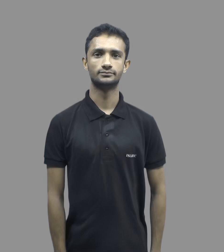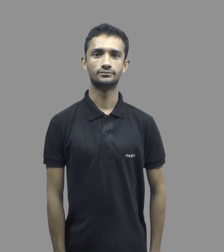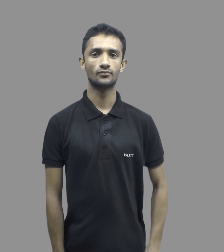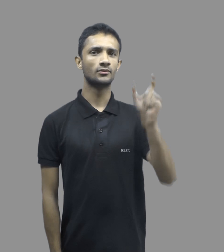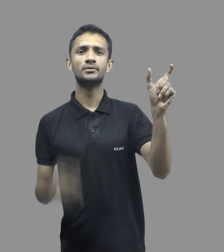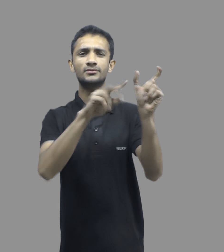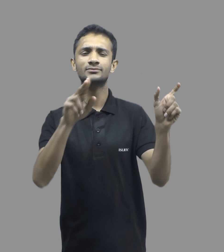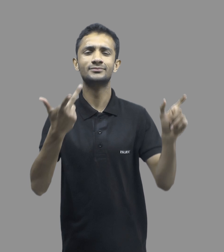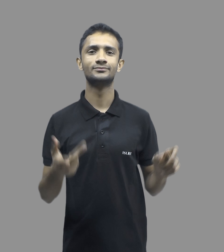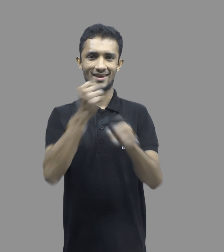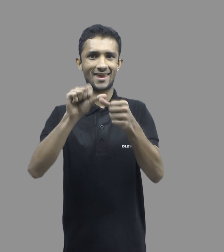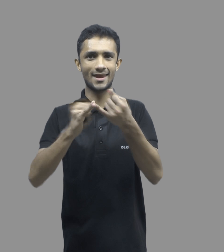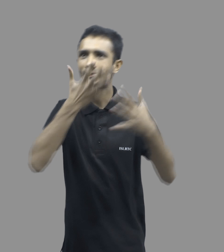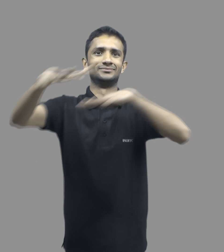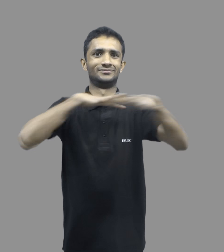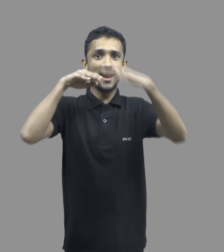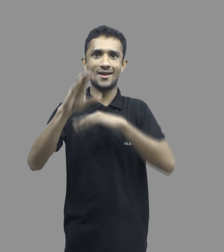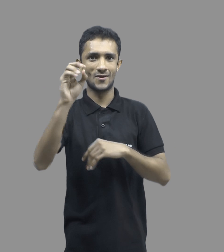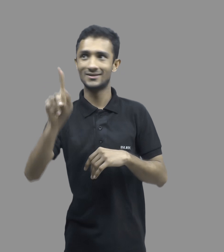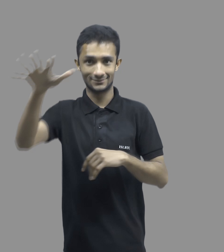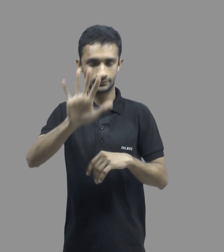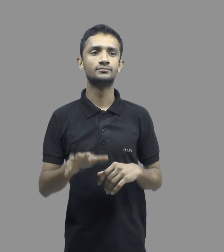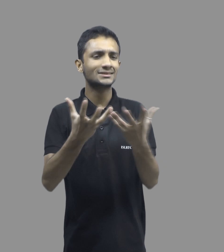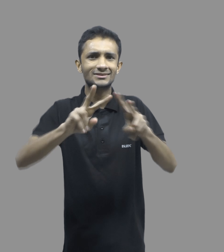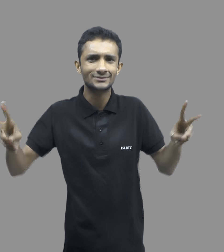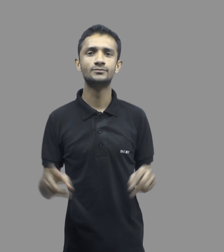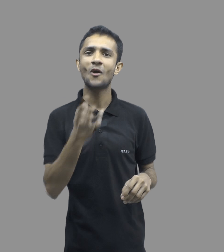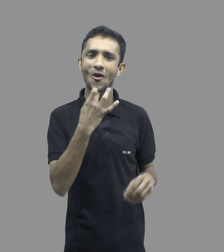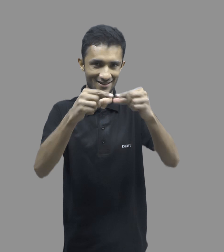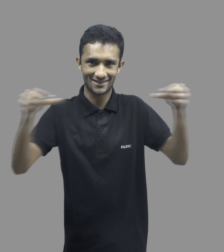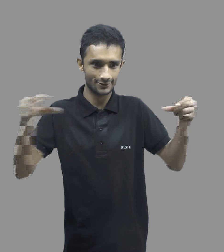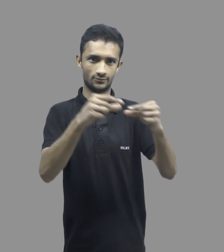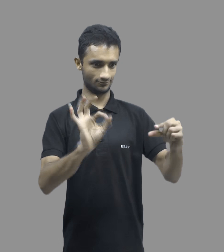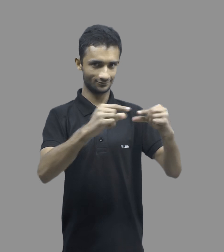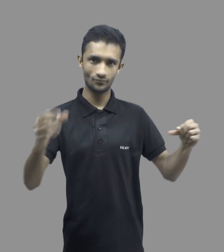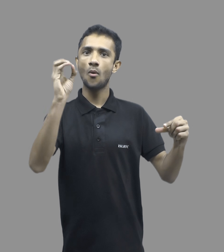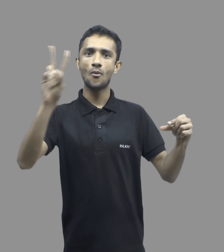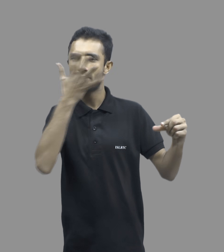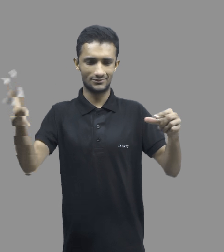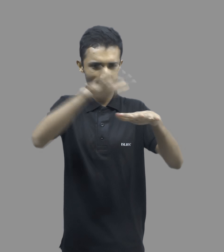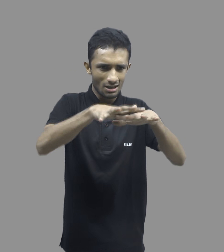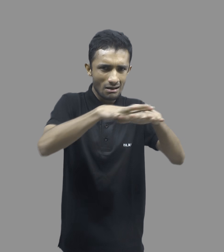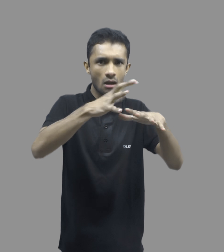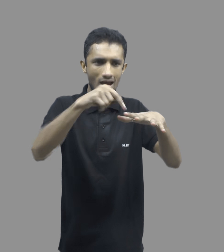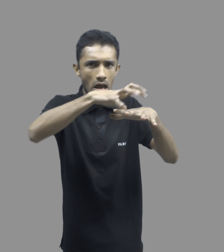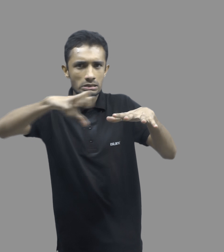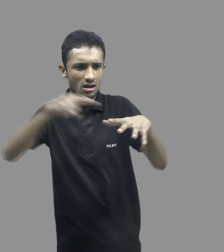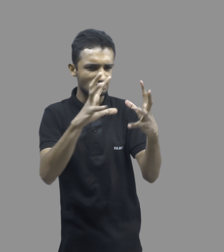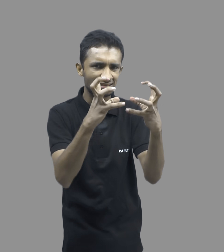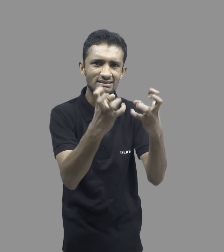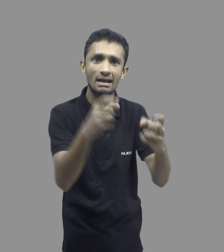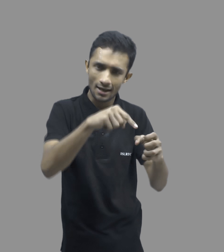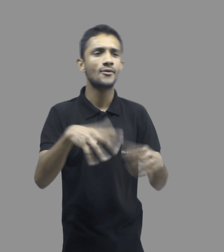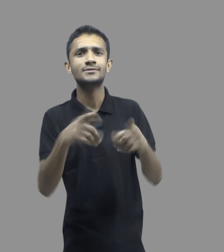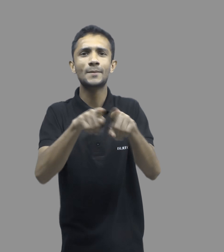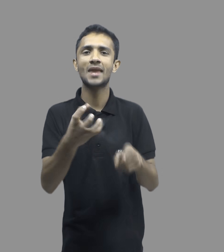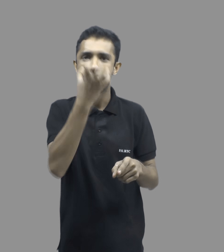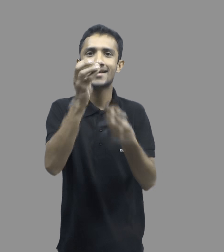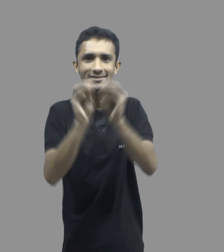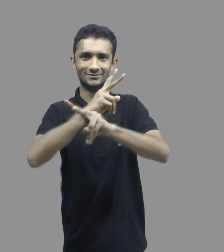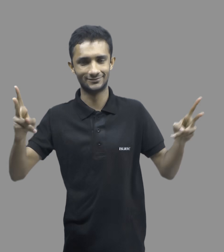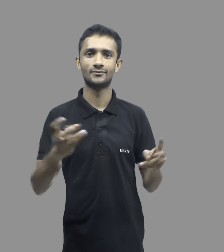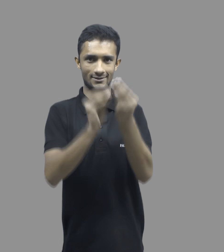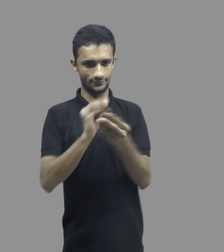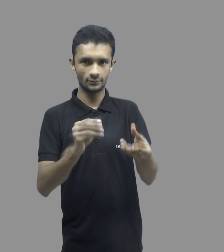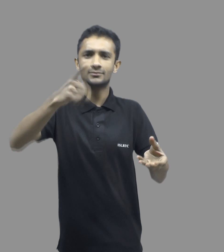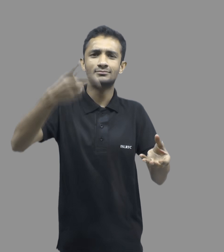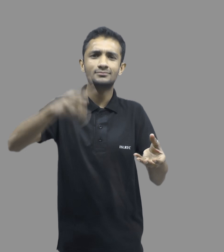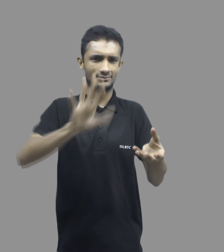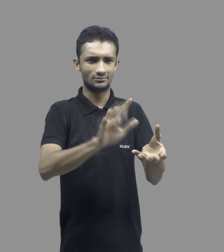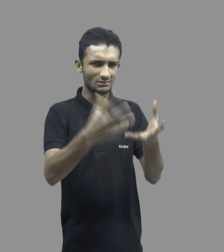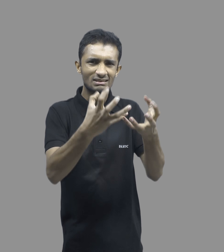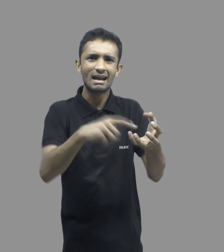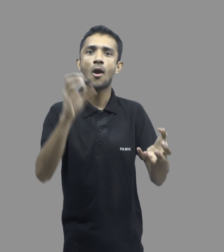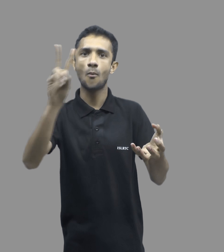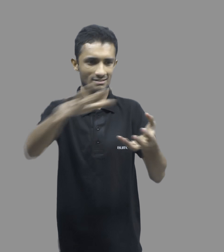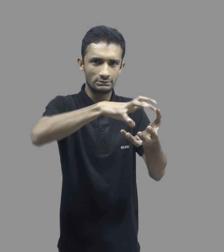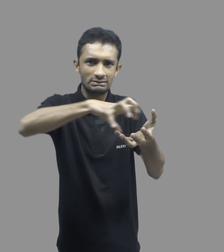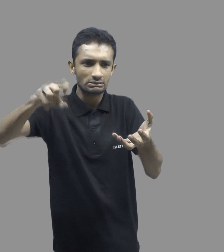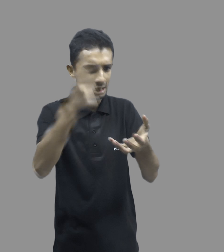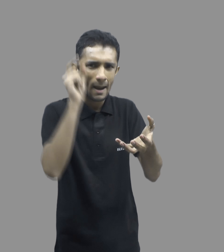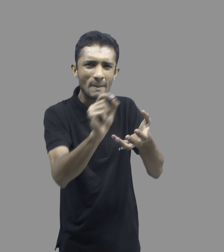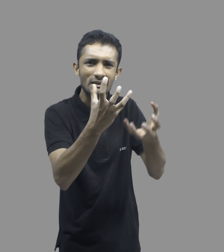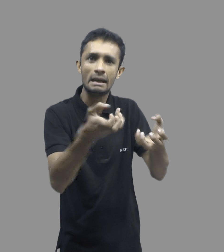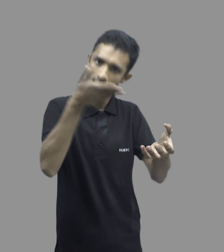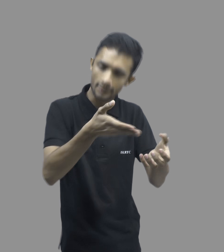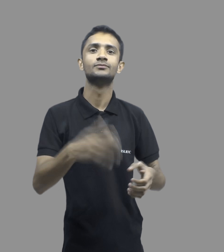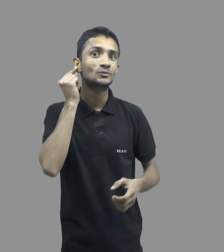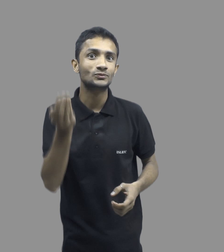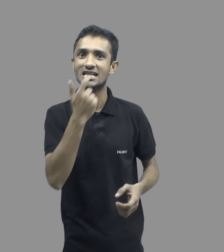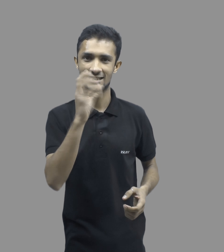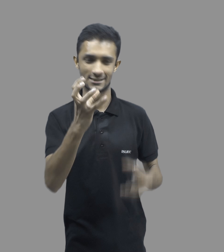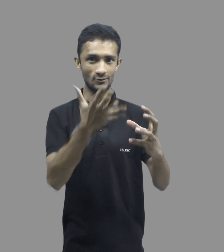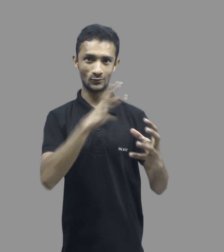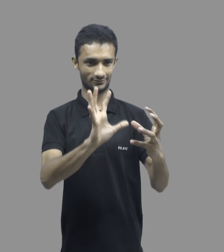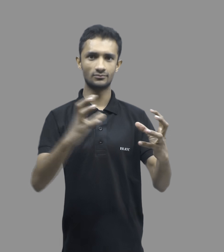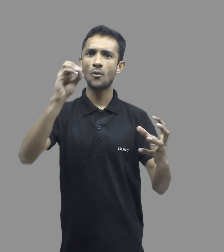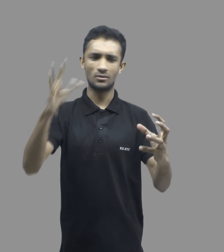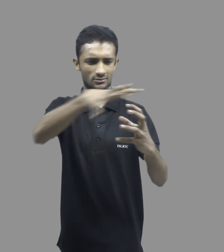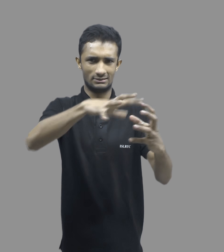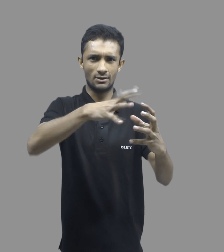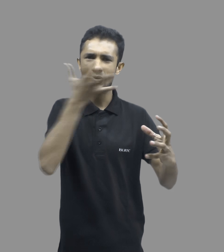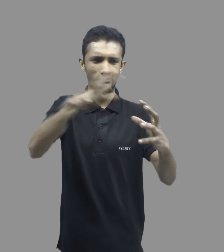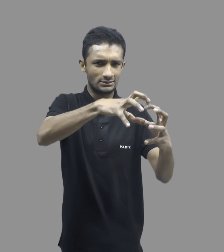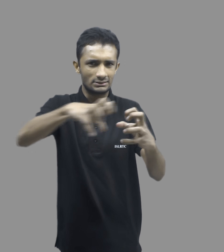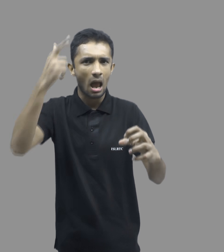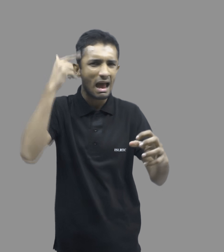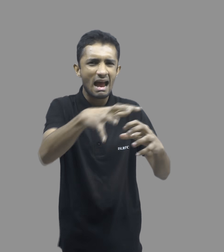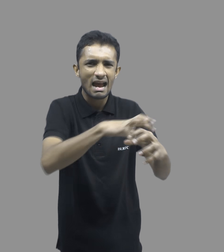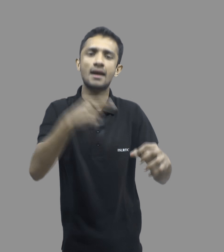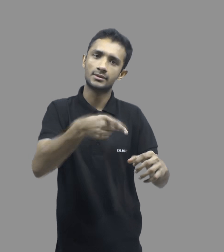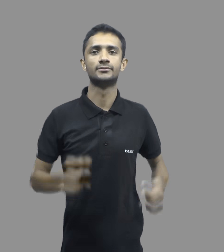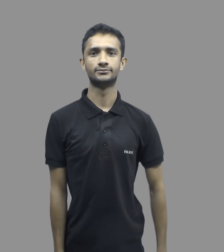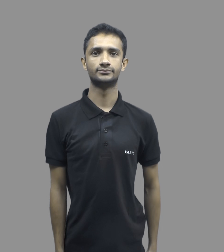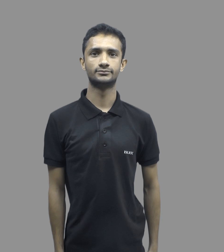Oxidation